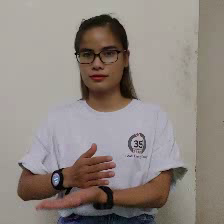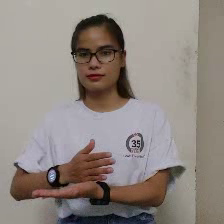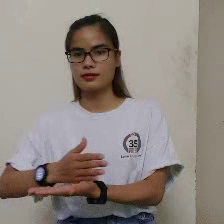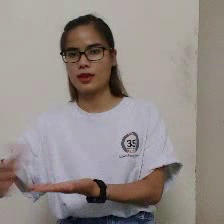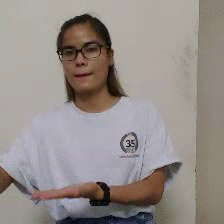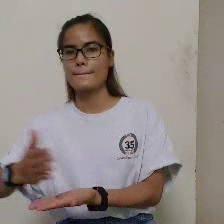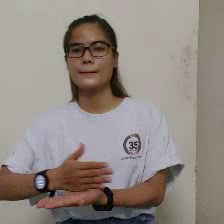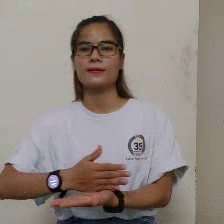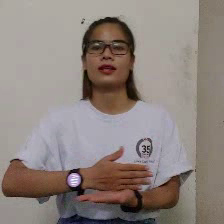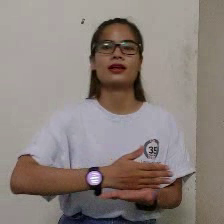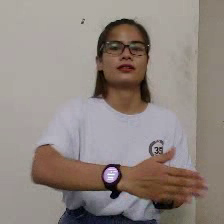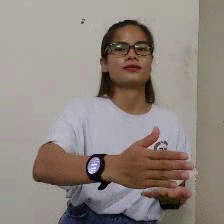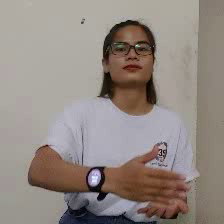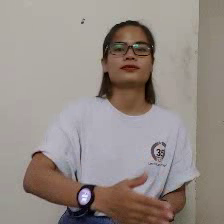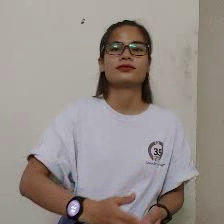San sẻ